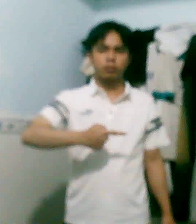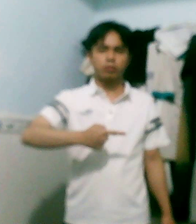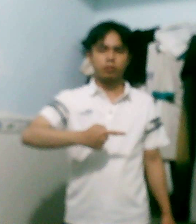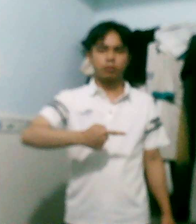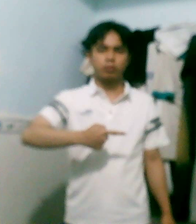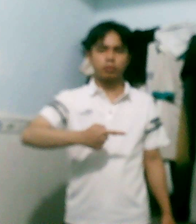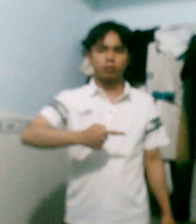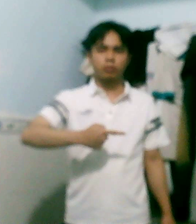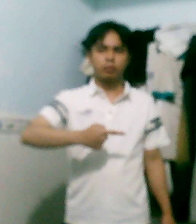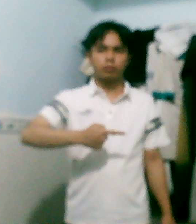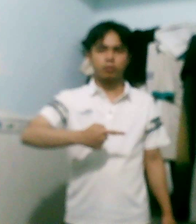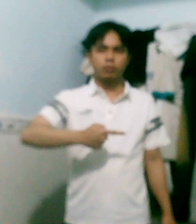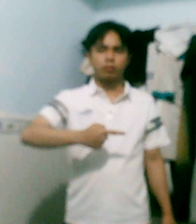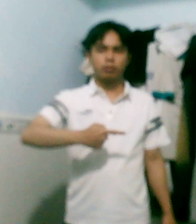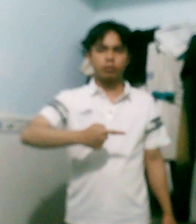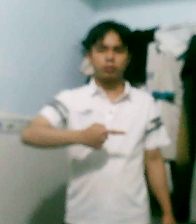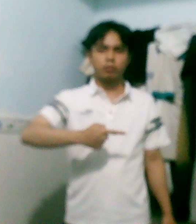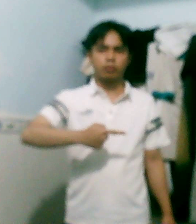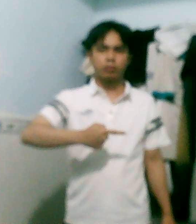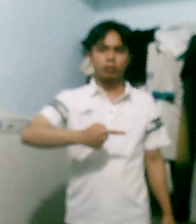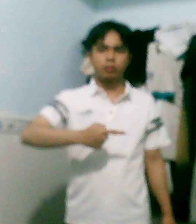g